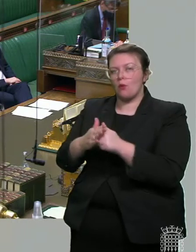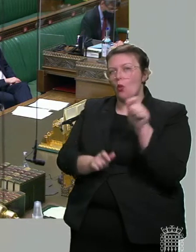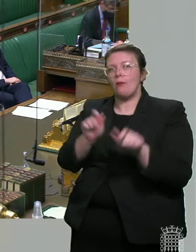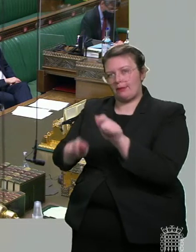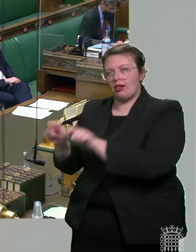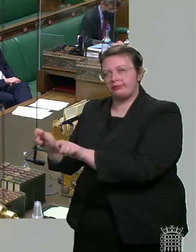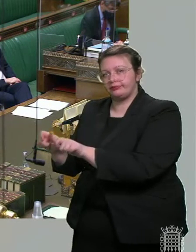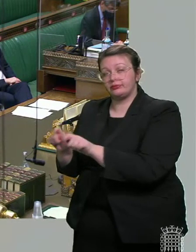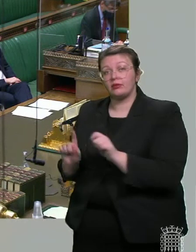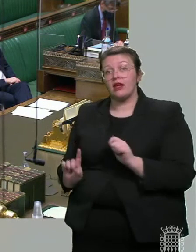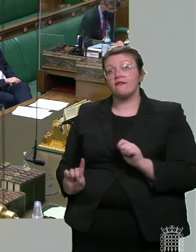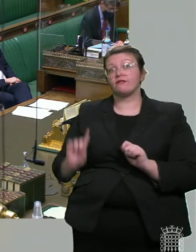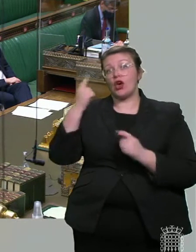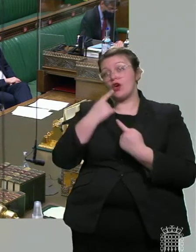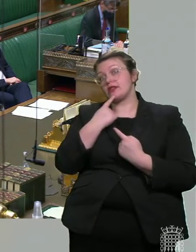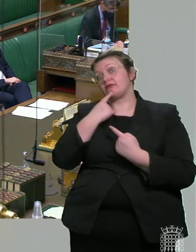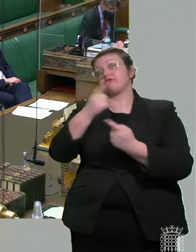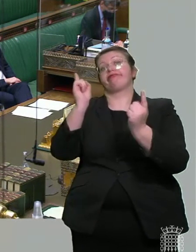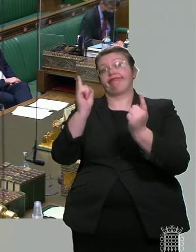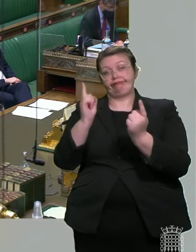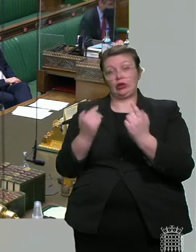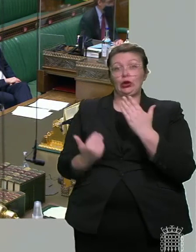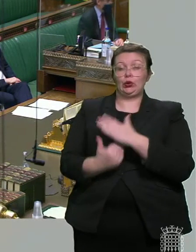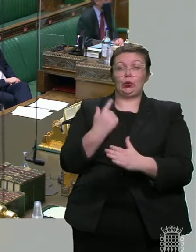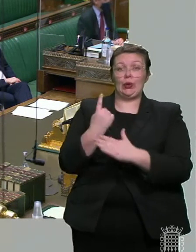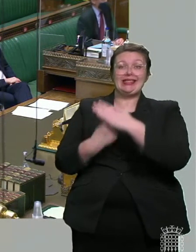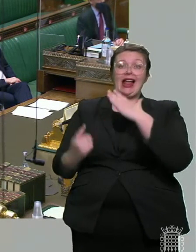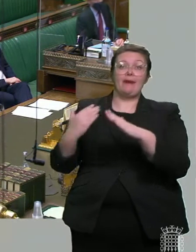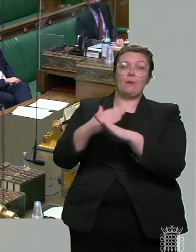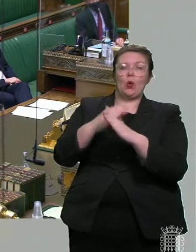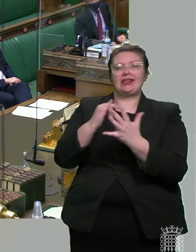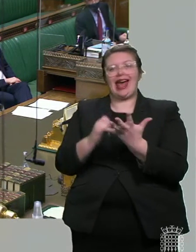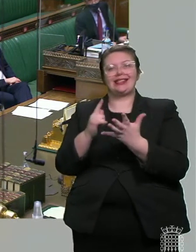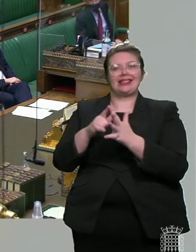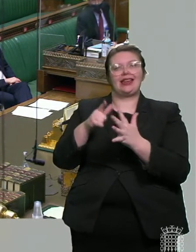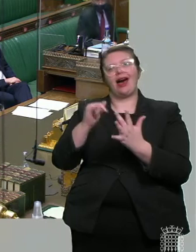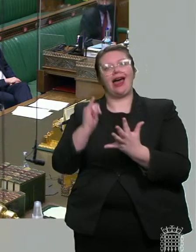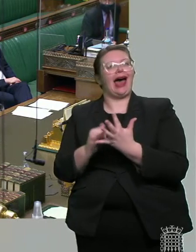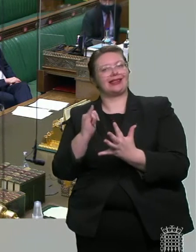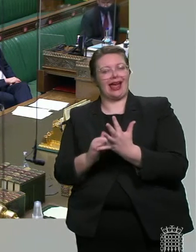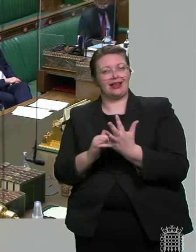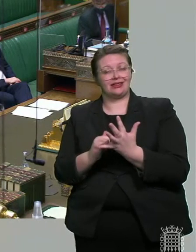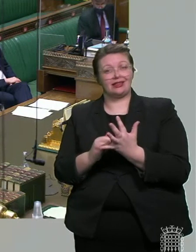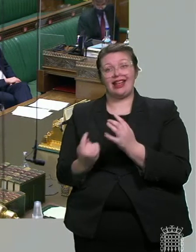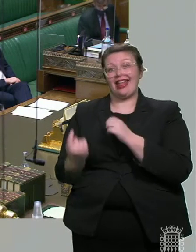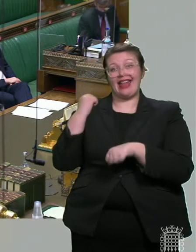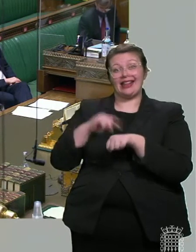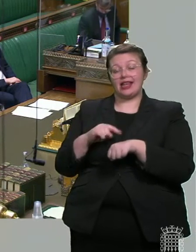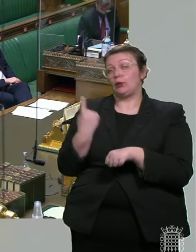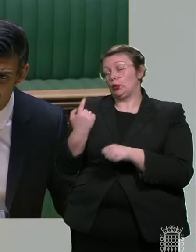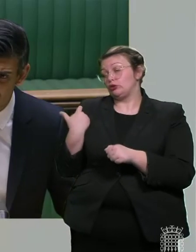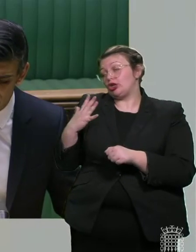When the scheme was launched, the newly self-employed could not qualify because they had not all filed a 2019-20 tax return.